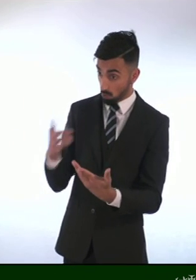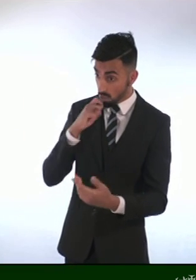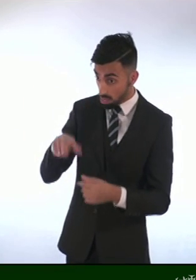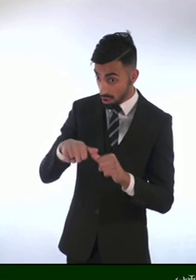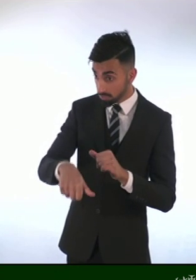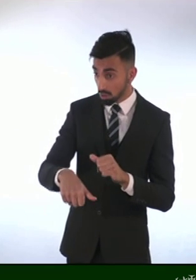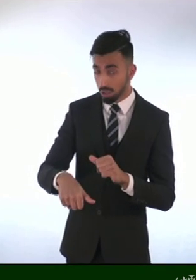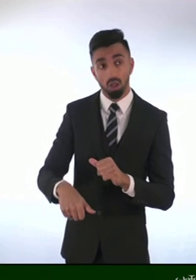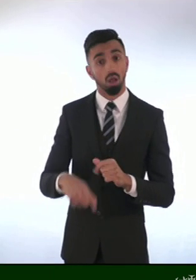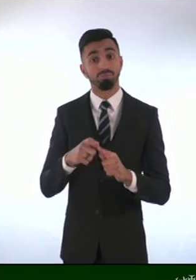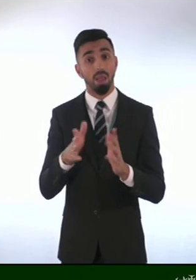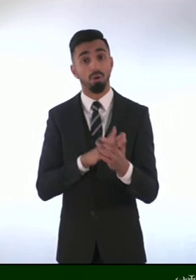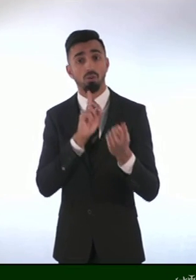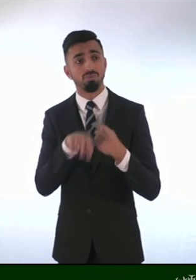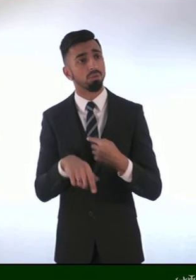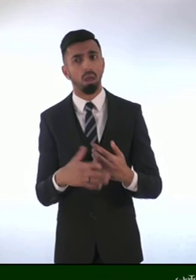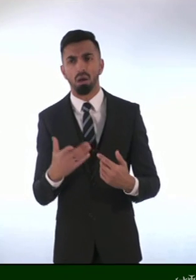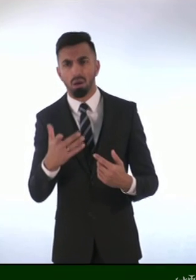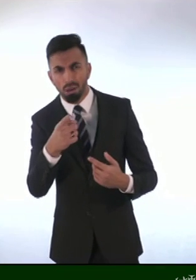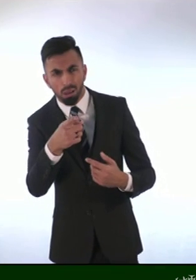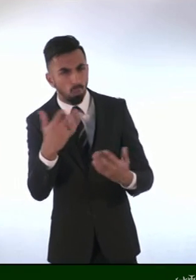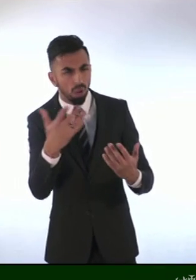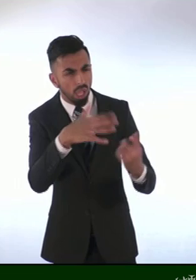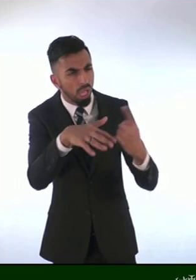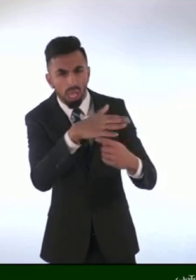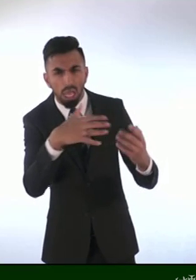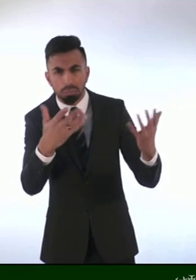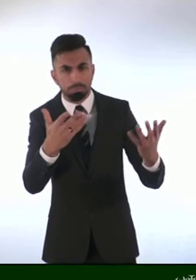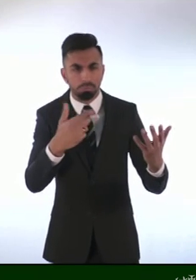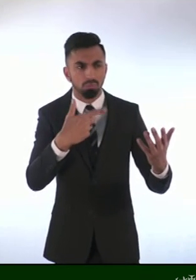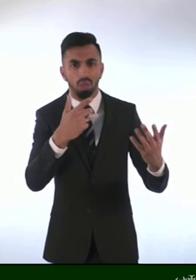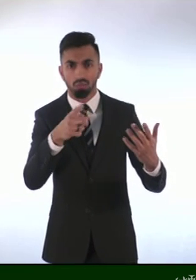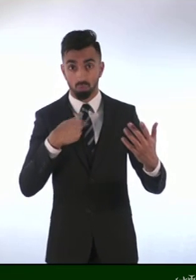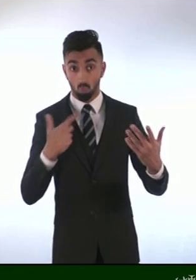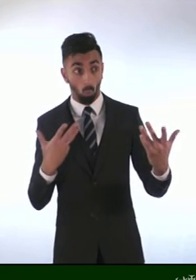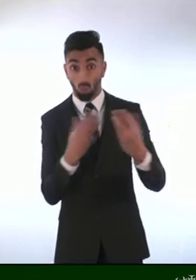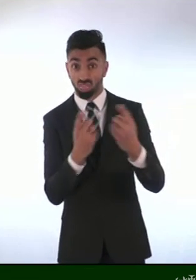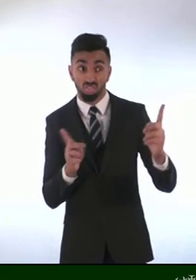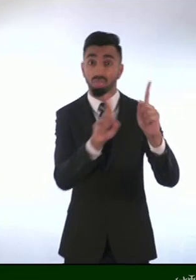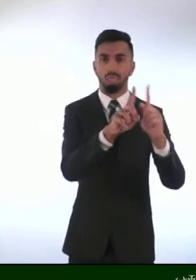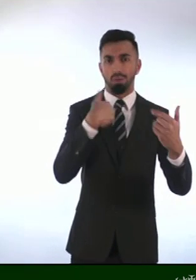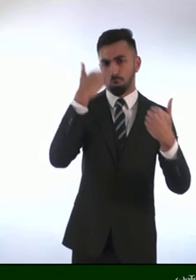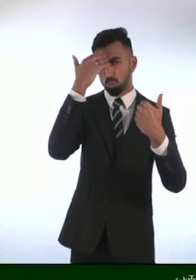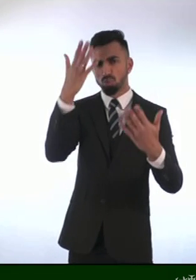Whether I will be able to join her, I am not sure; I will have to look at my diary.